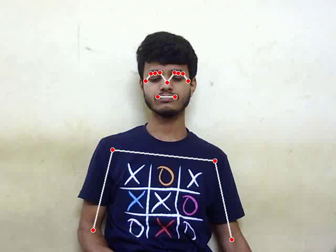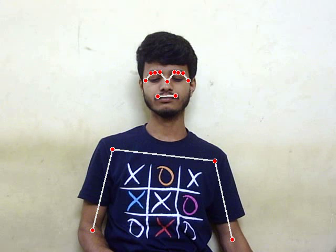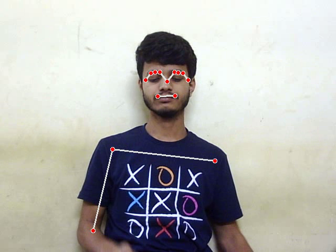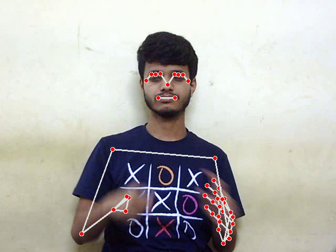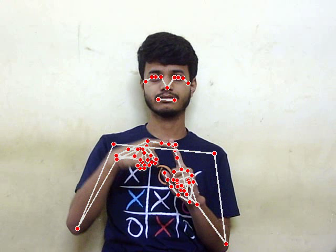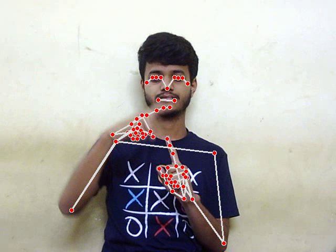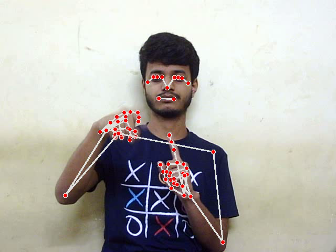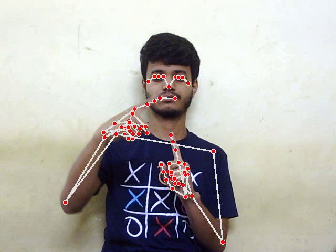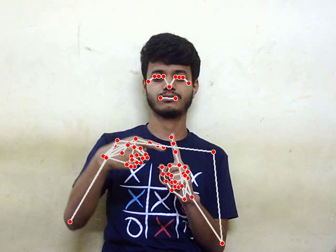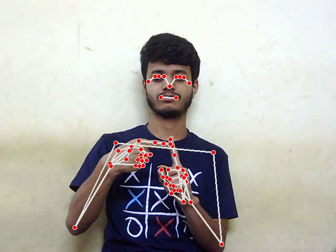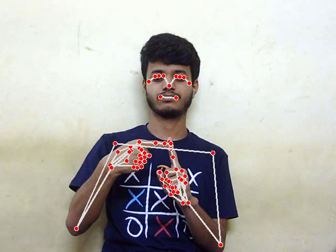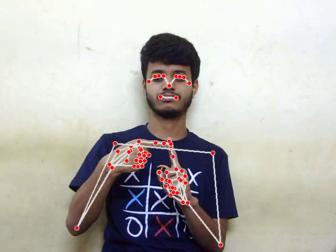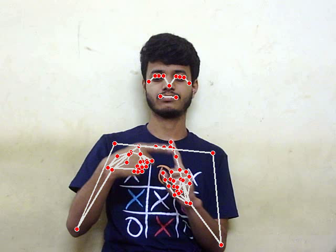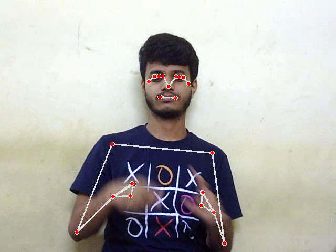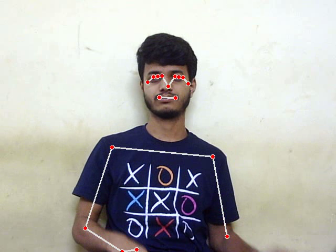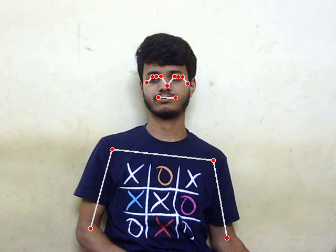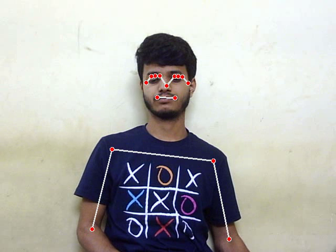when